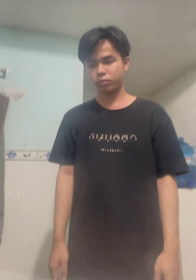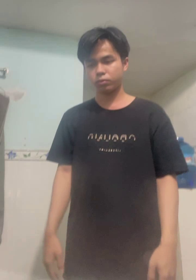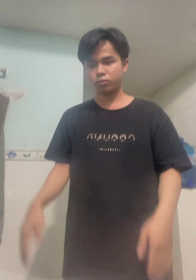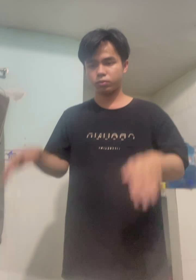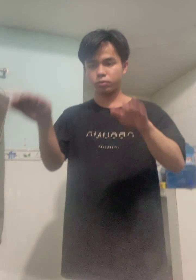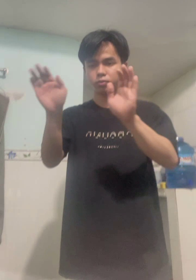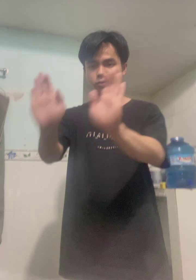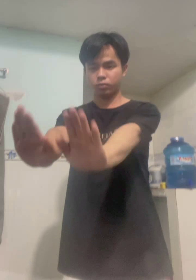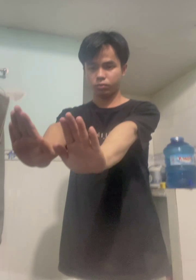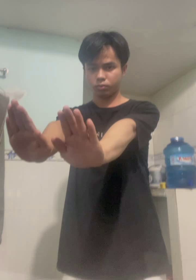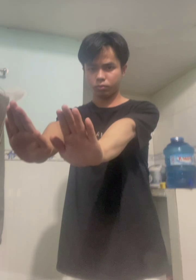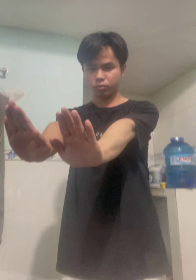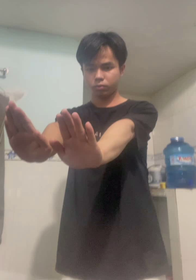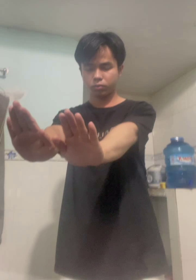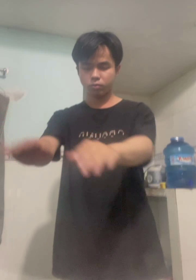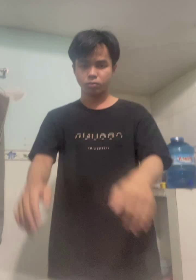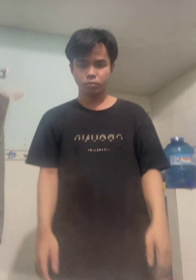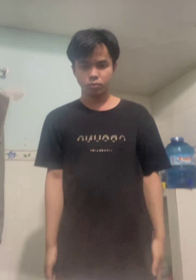dung lai